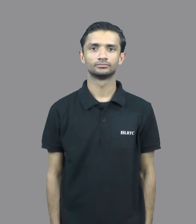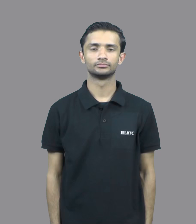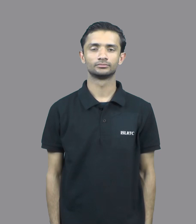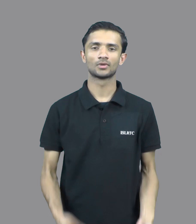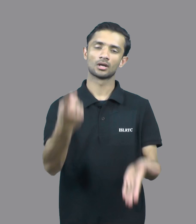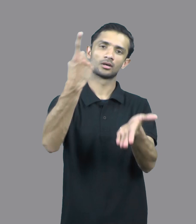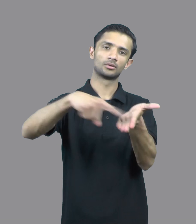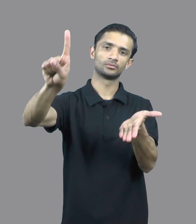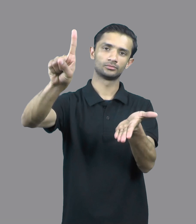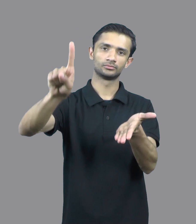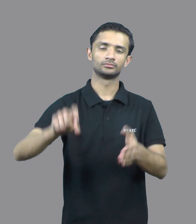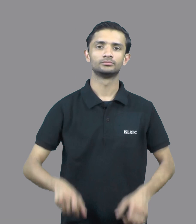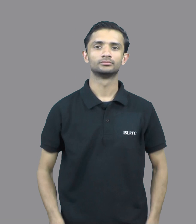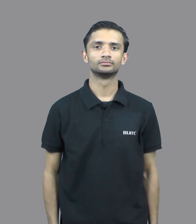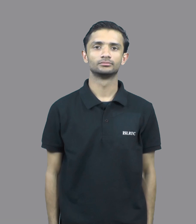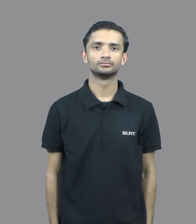Approve